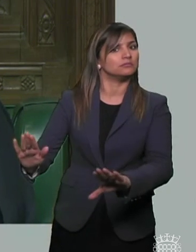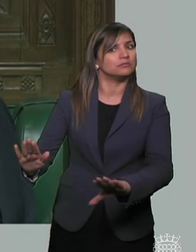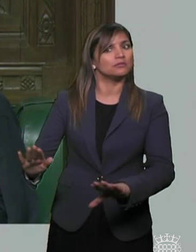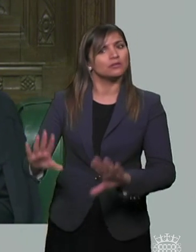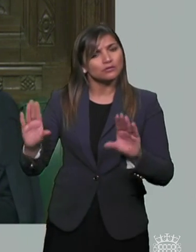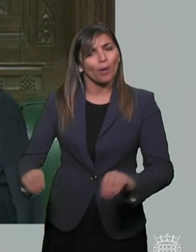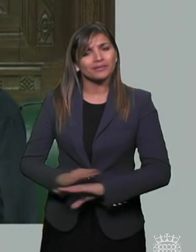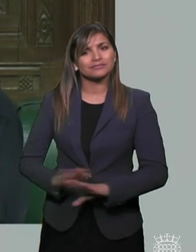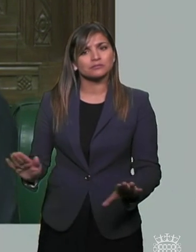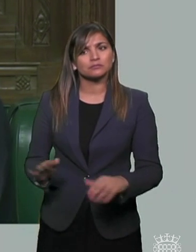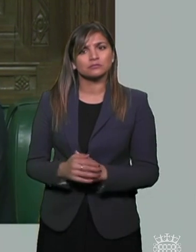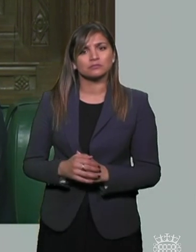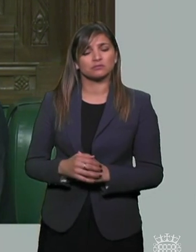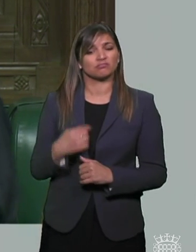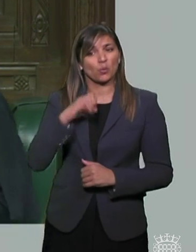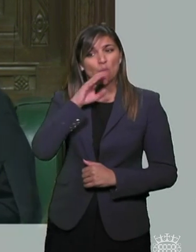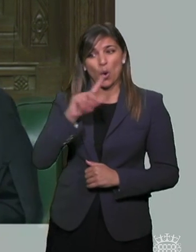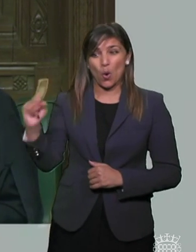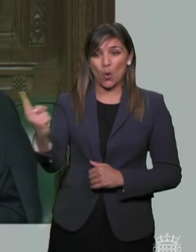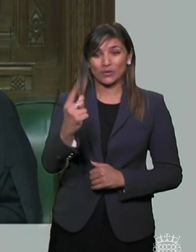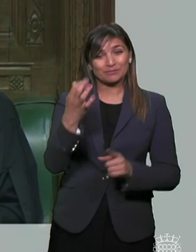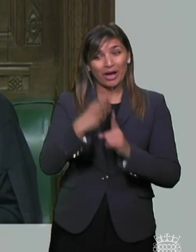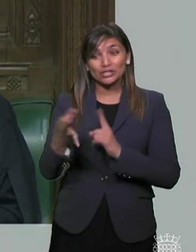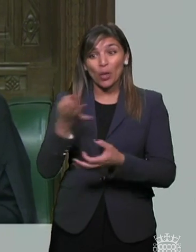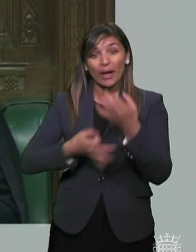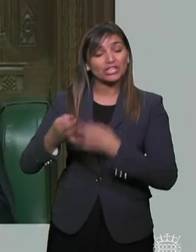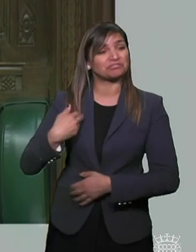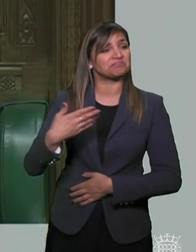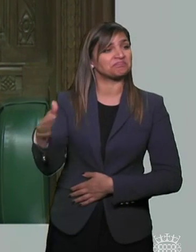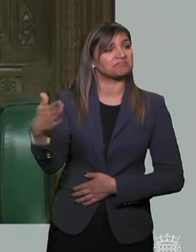Do not be shocked when I do not call you to put that special question today.